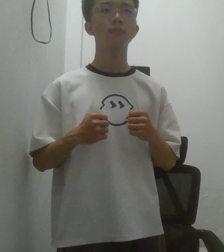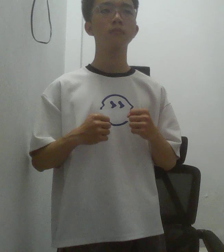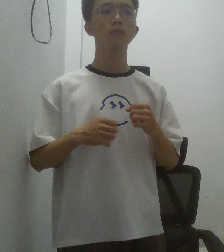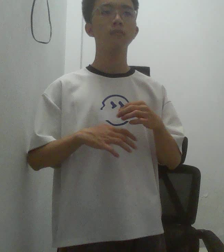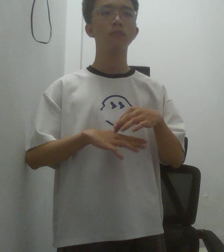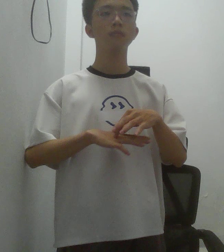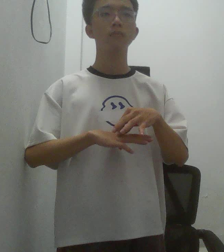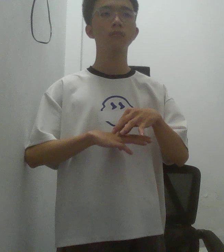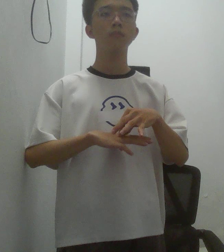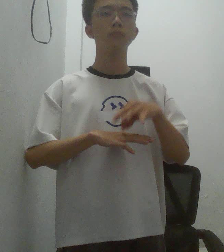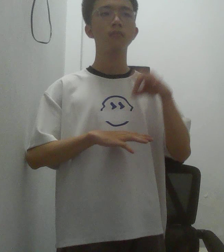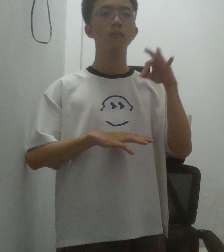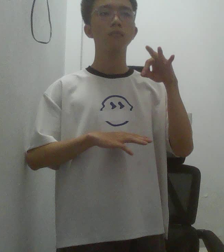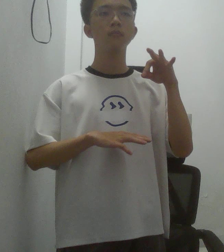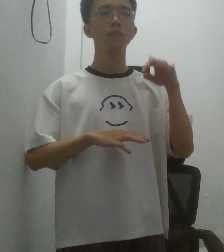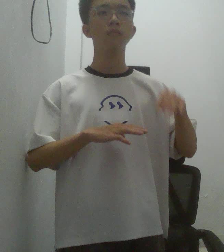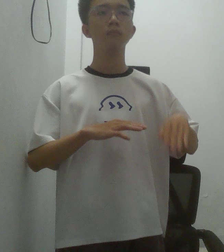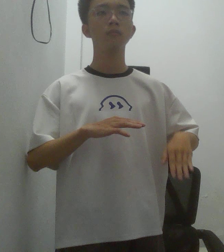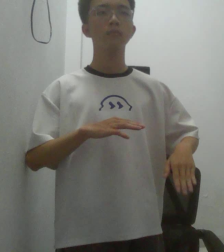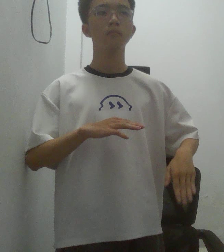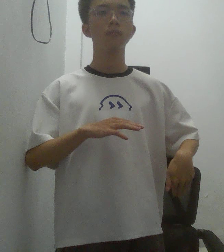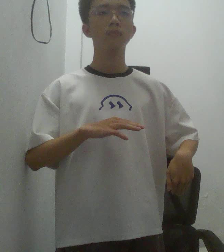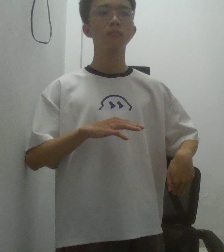tuan sau